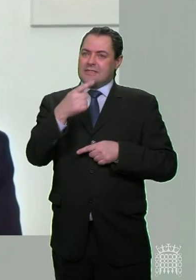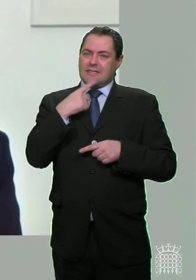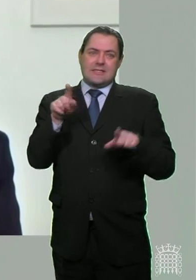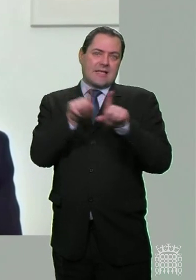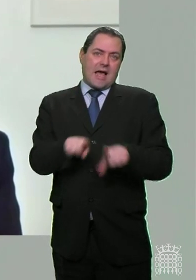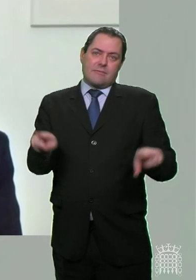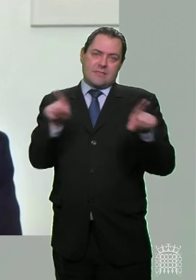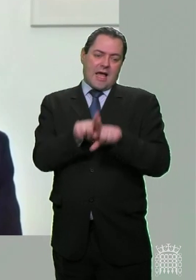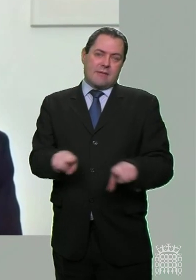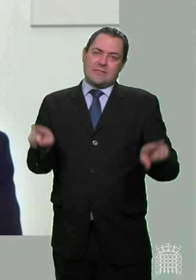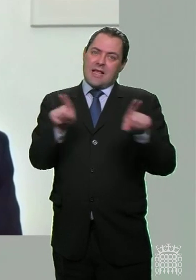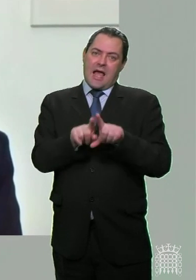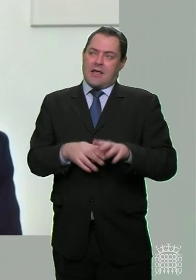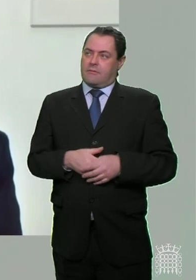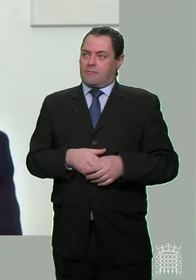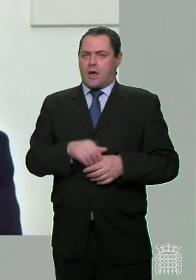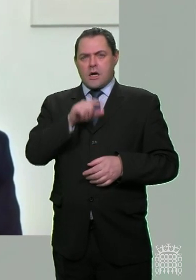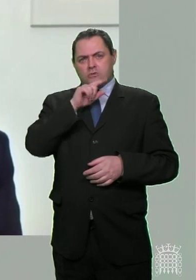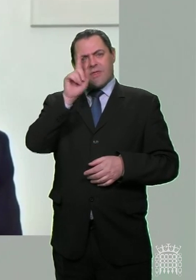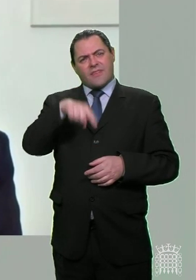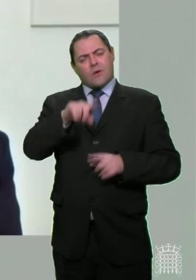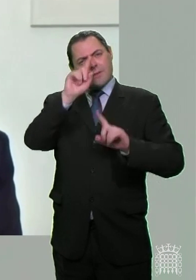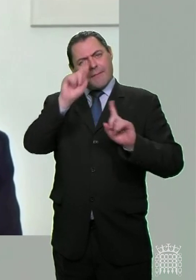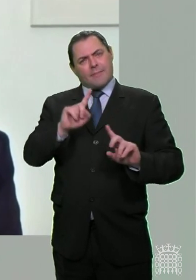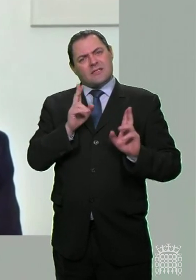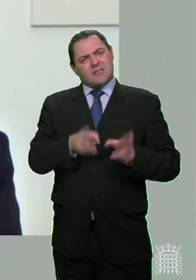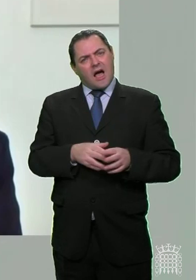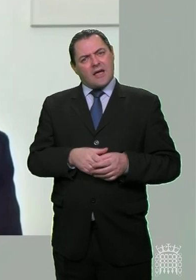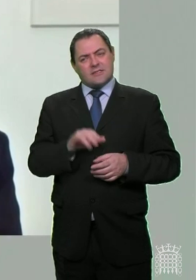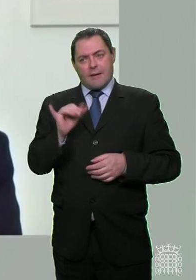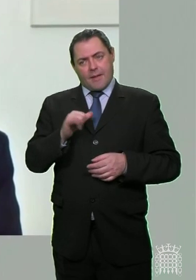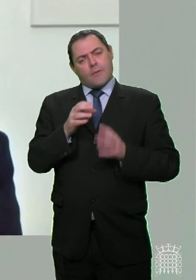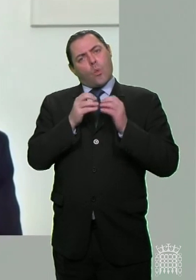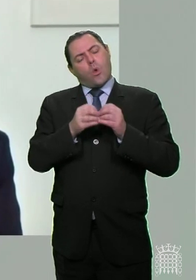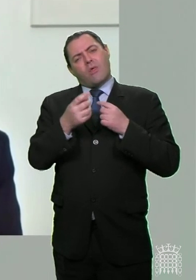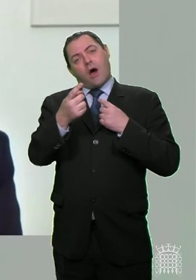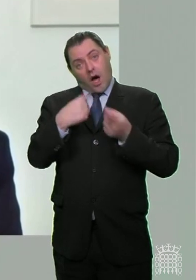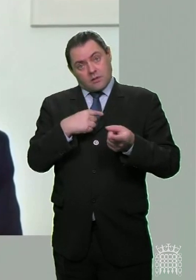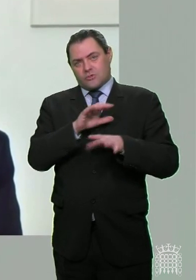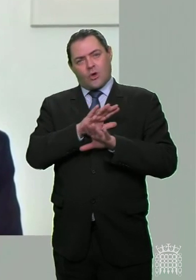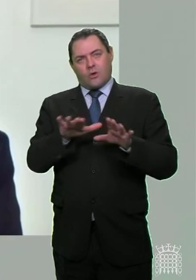I think when 100,000 people have died he should take the time to answer the question.